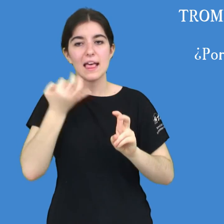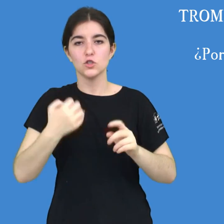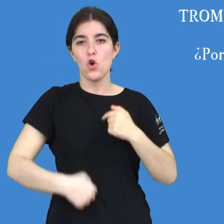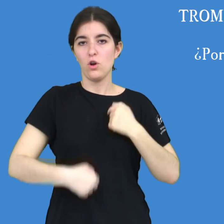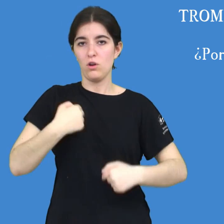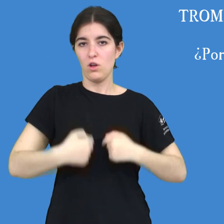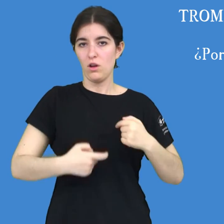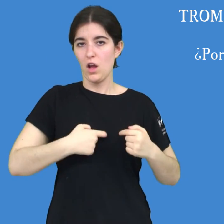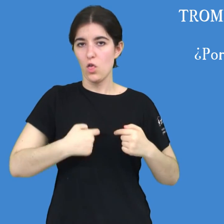circulación